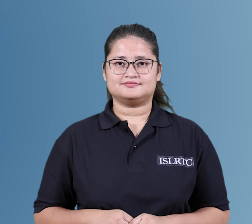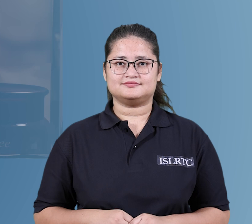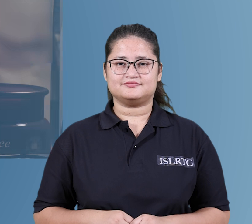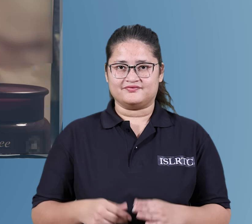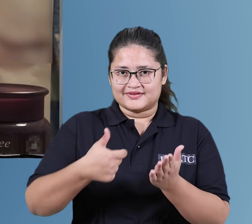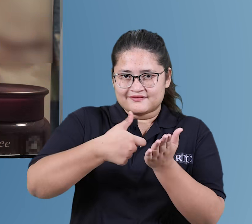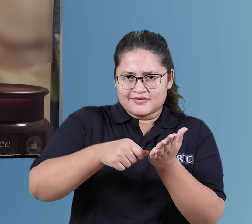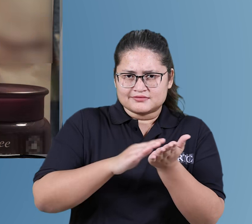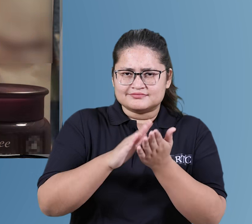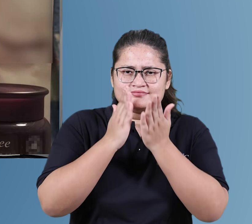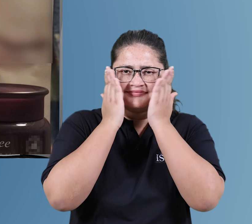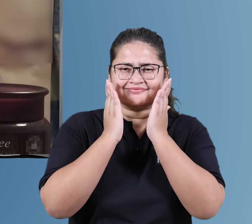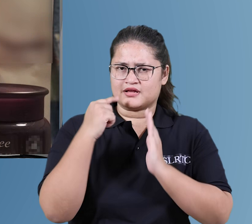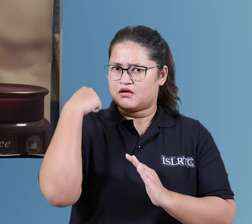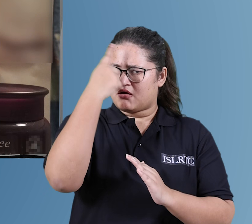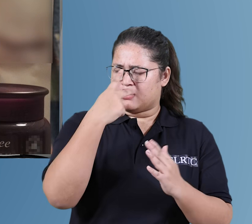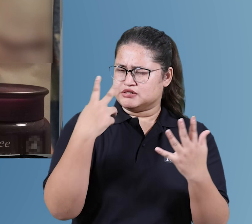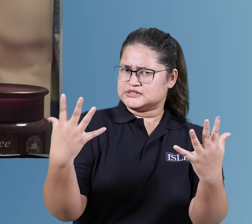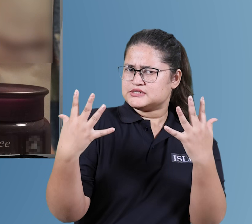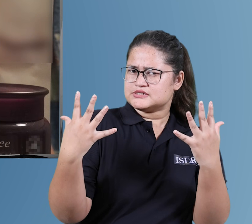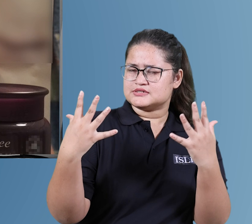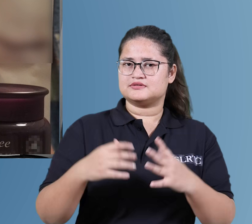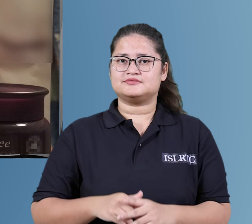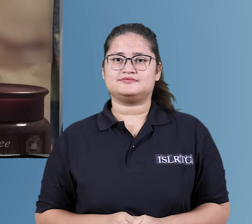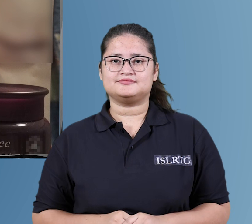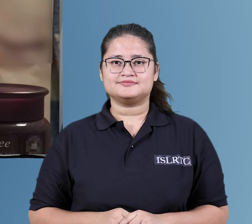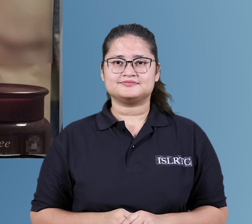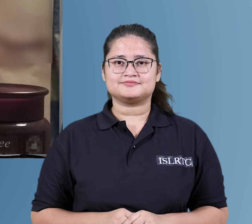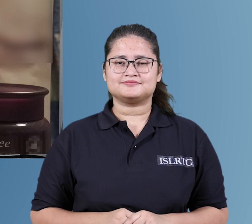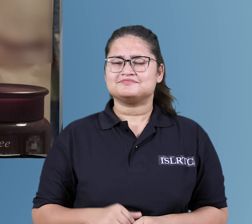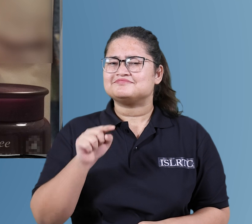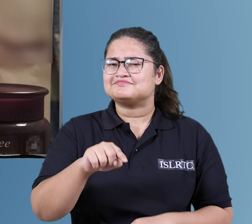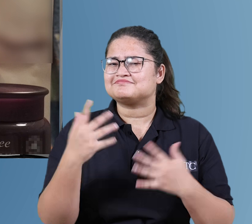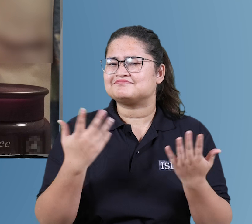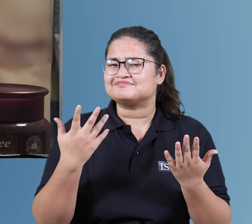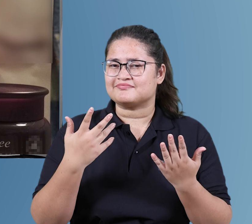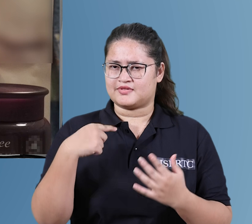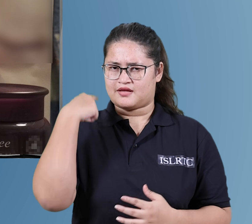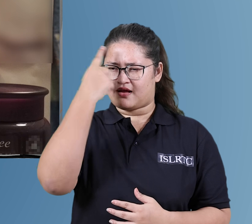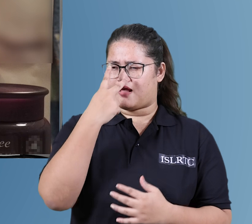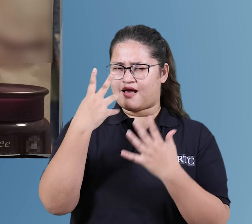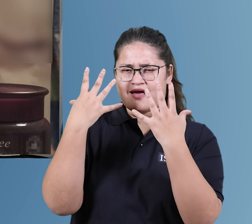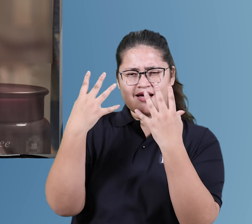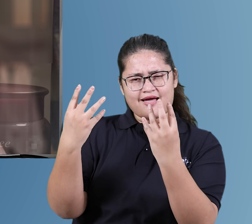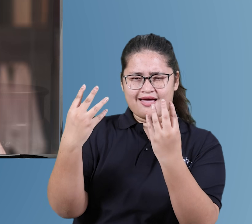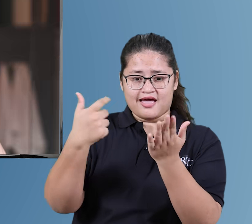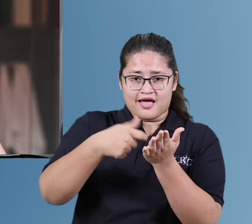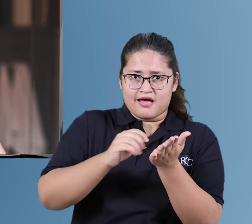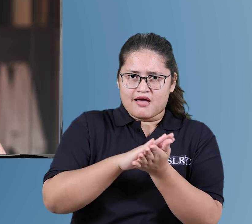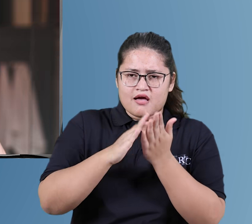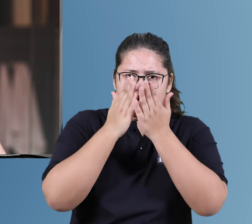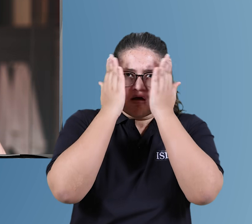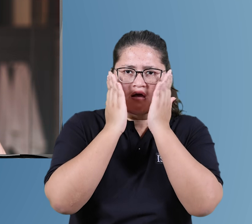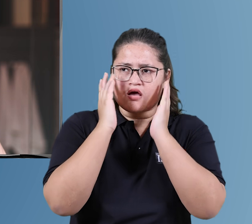Brightener A cosmetic product that highlights or adds radiance to the skin.